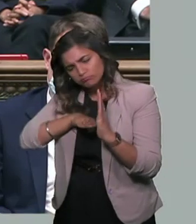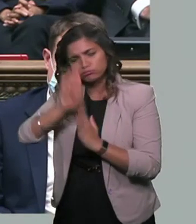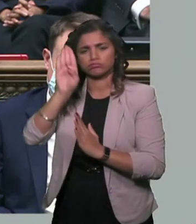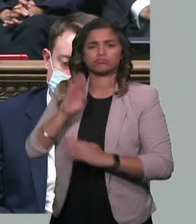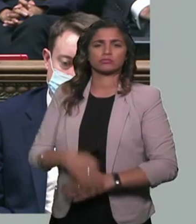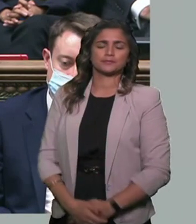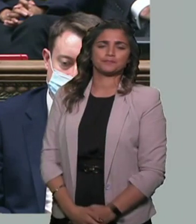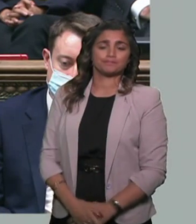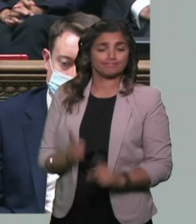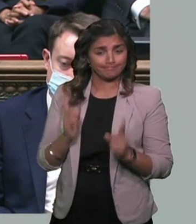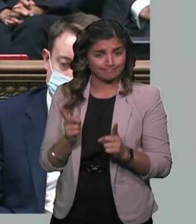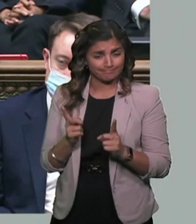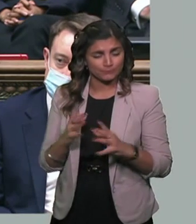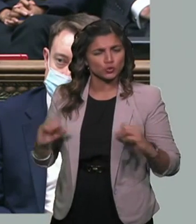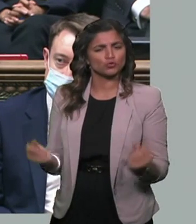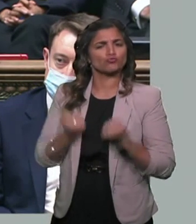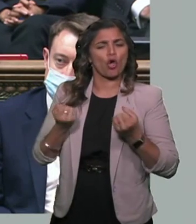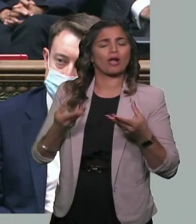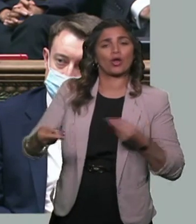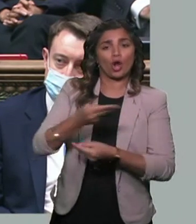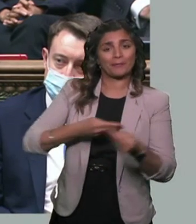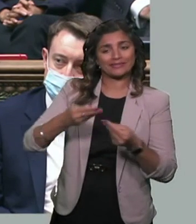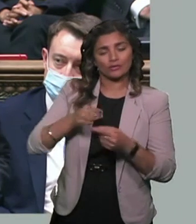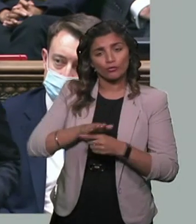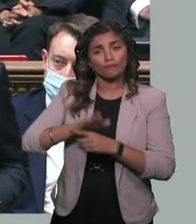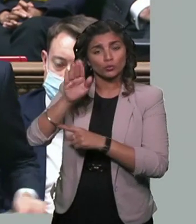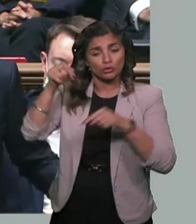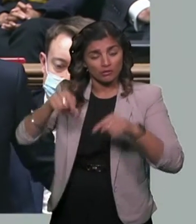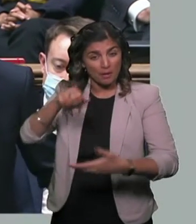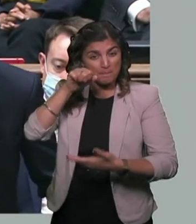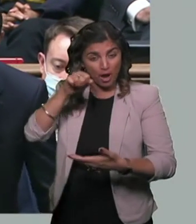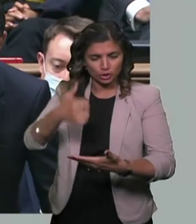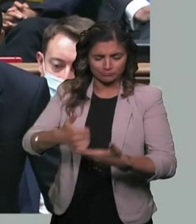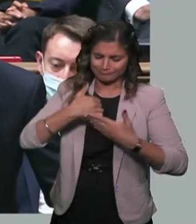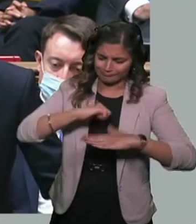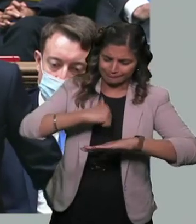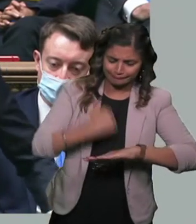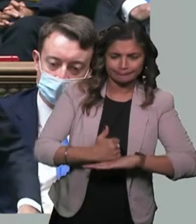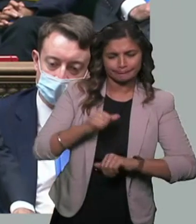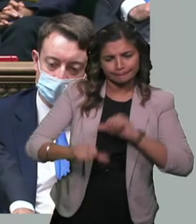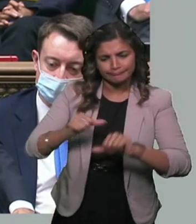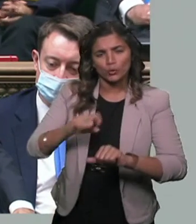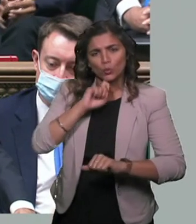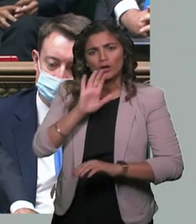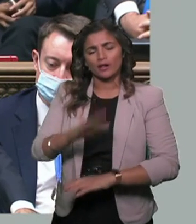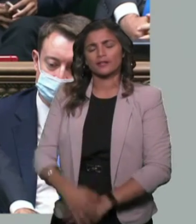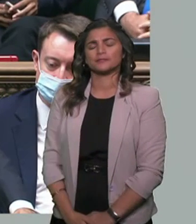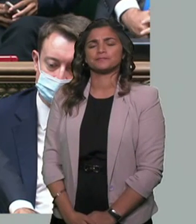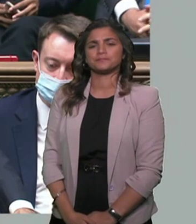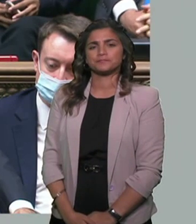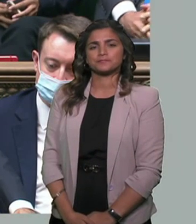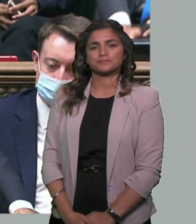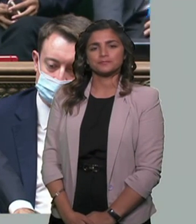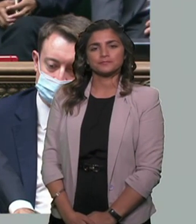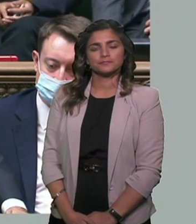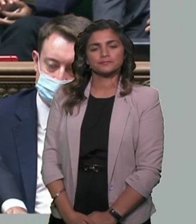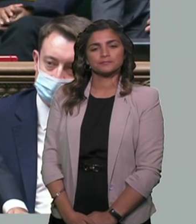That is the stronger economy of the future, and this Budget is the foundation.